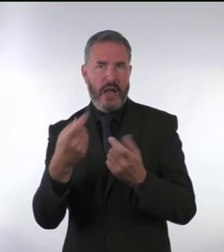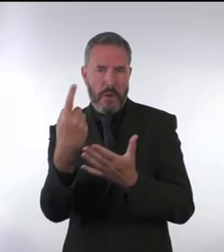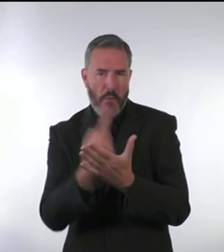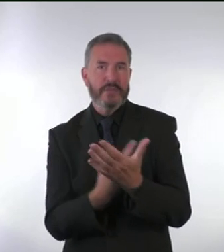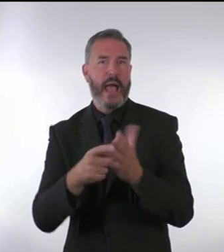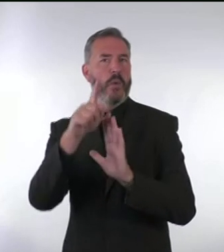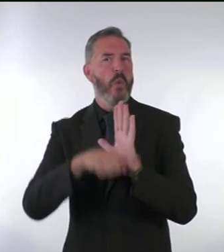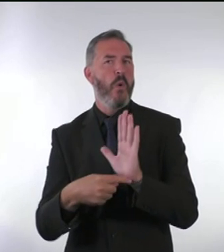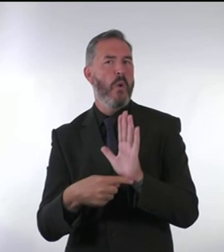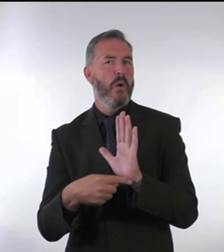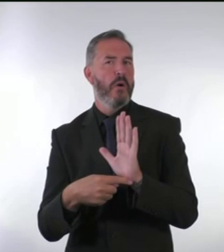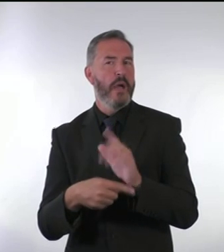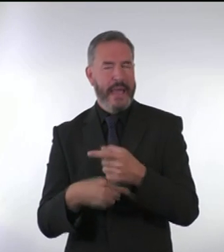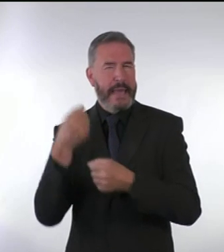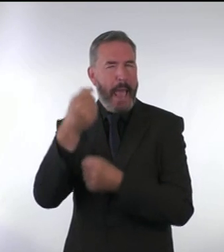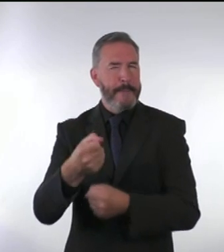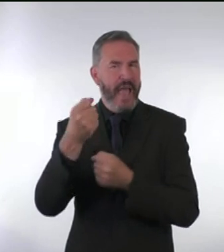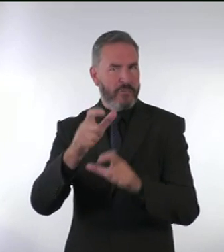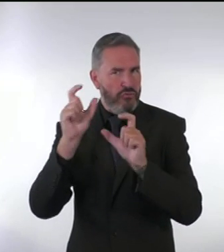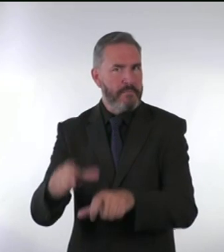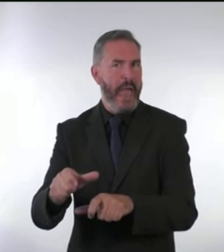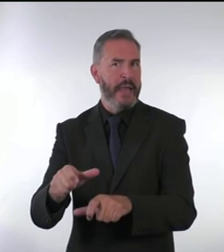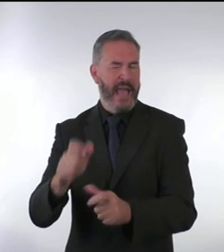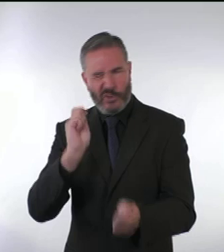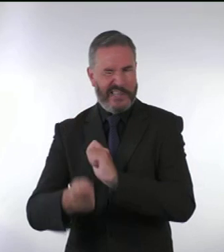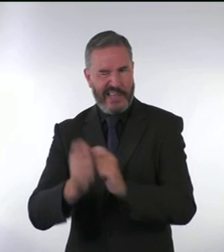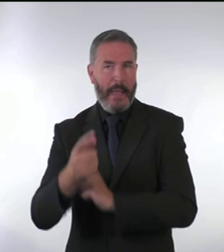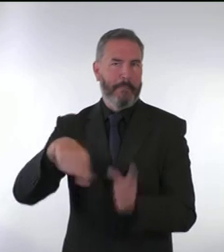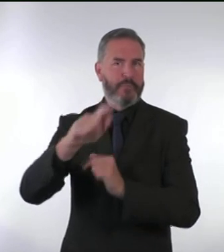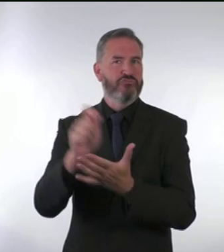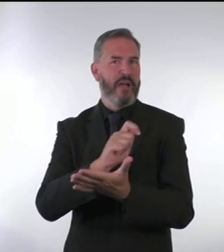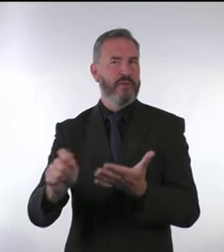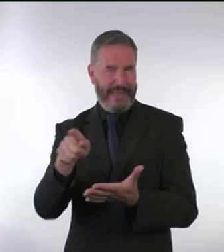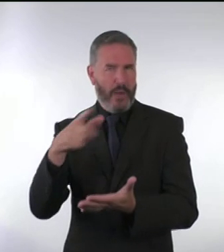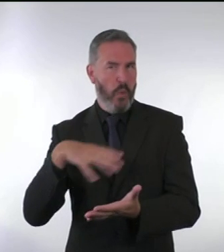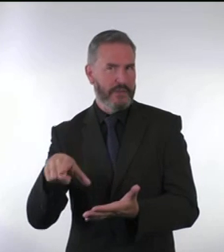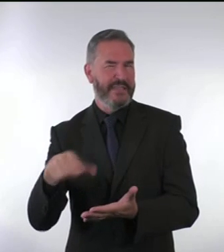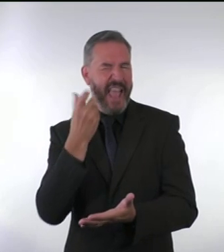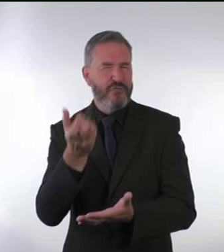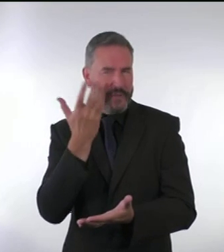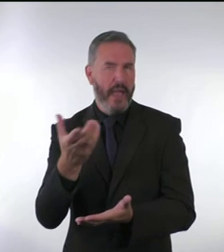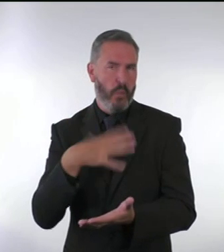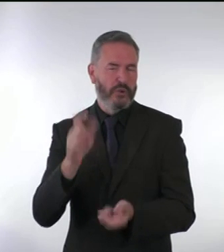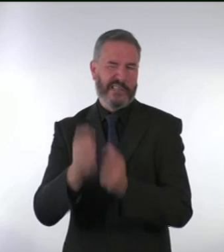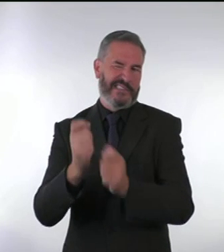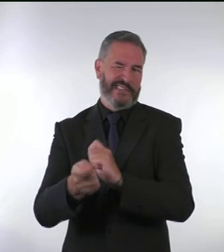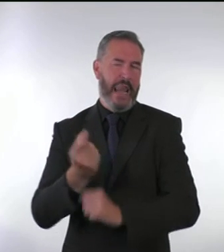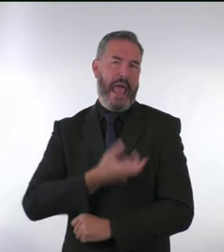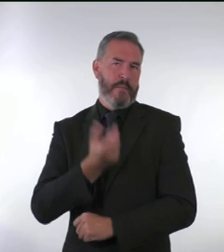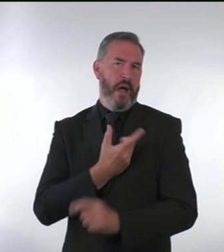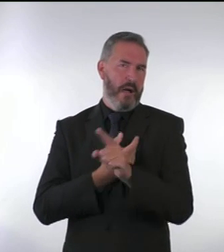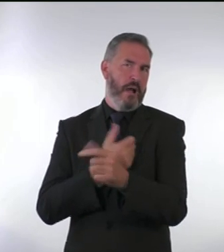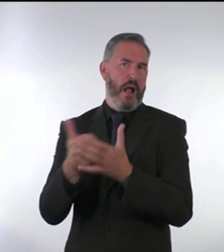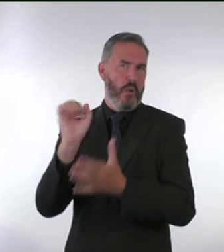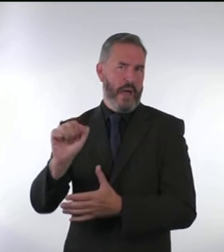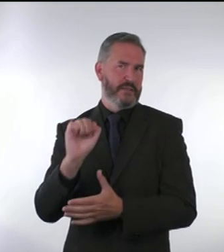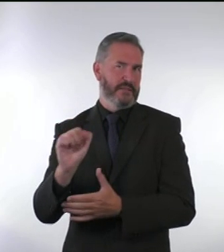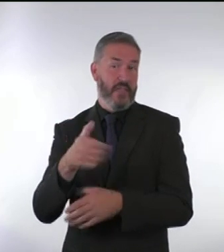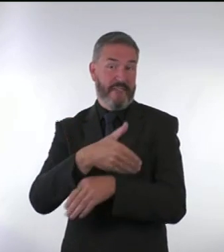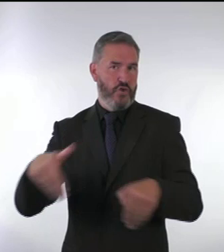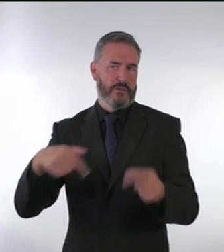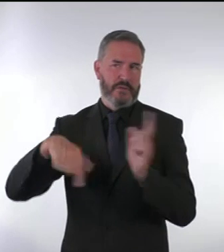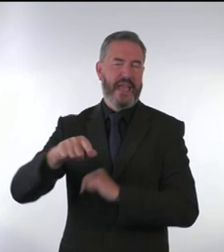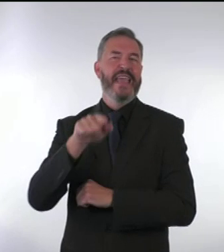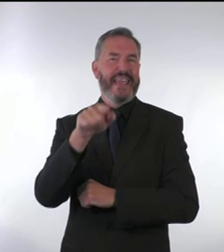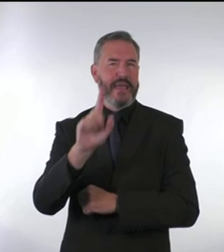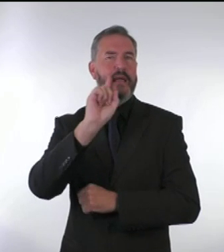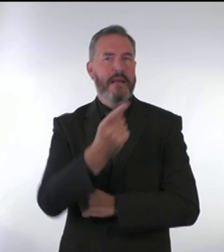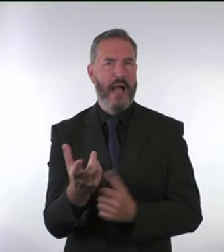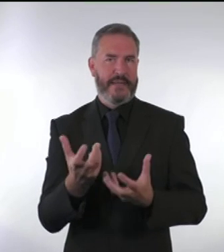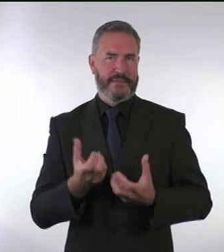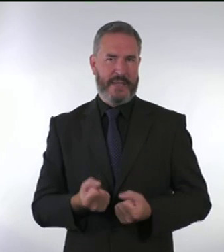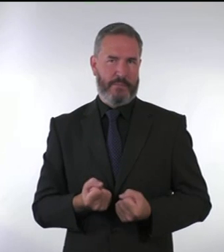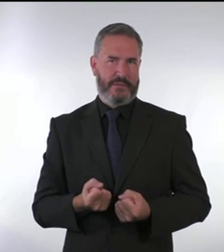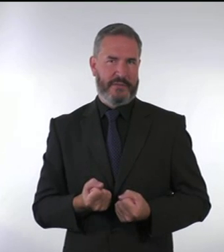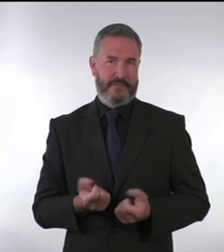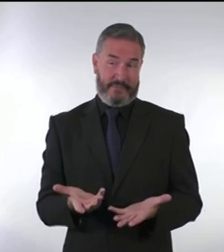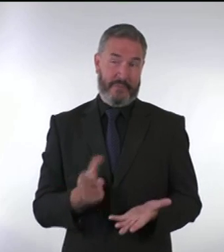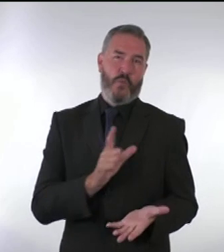The simple fact is that, after campaigning for remain, after wanting to overturn the people’s referendum day in day out, in all the period when the right honourable and learned Gentleman was sitting on the Labour Front Bench, he simply cannot bring himself to accept that.